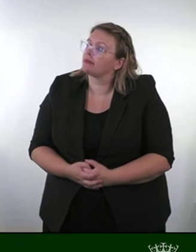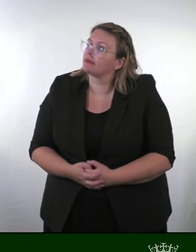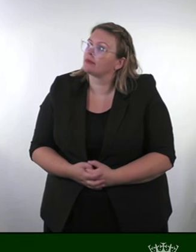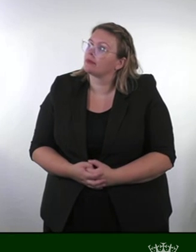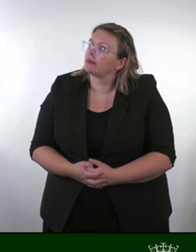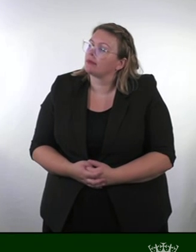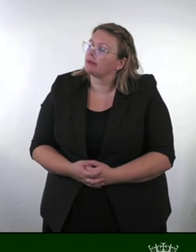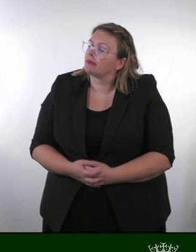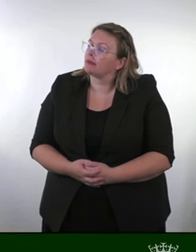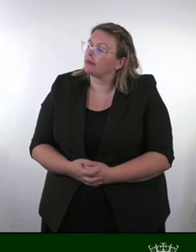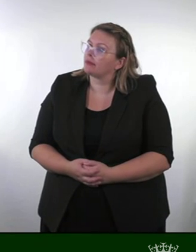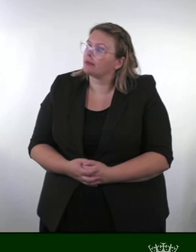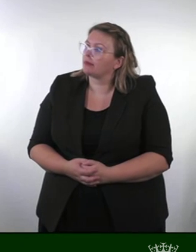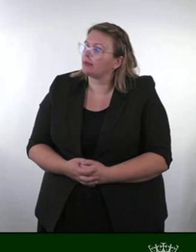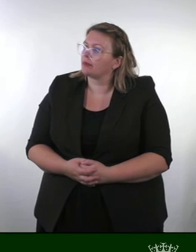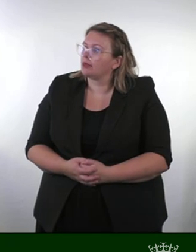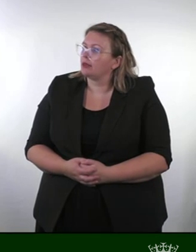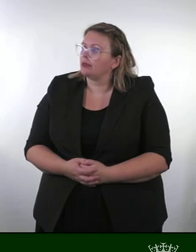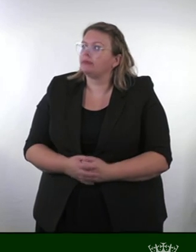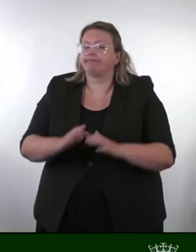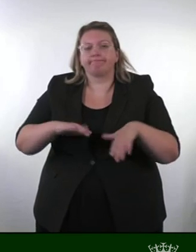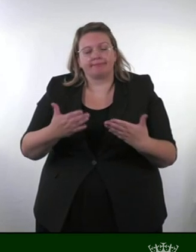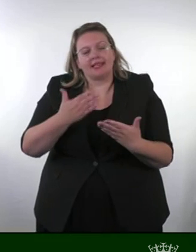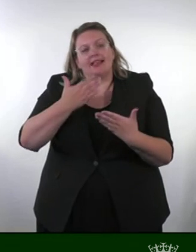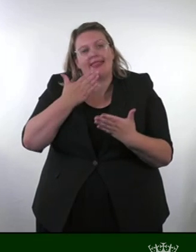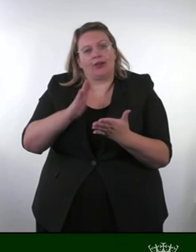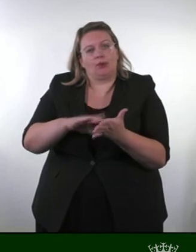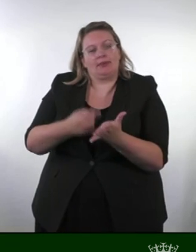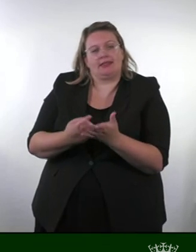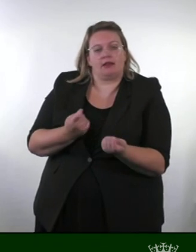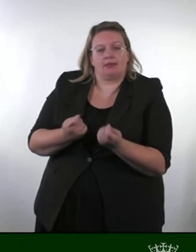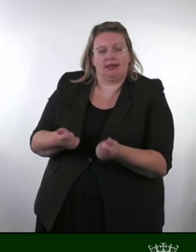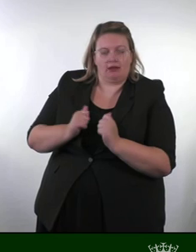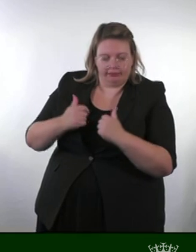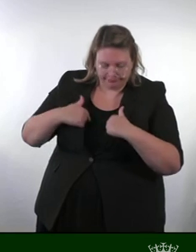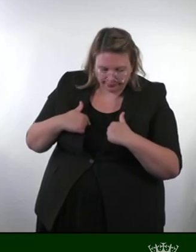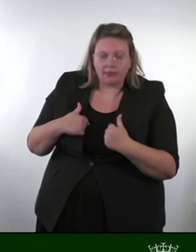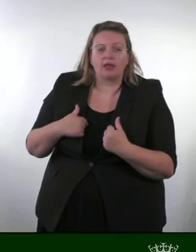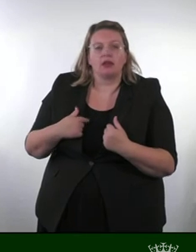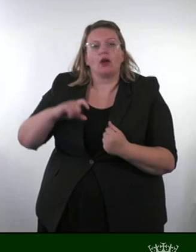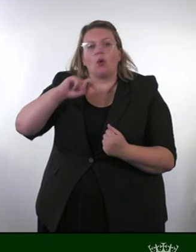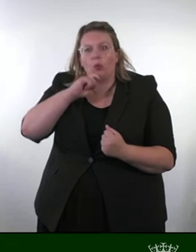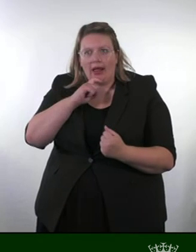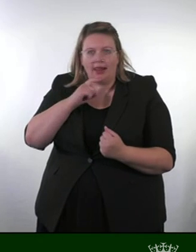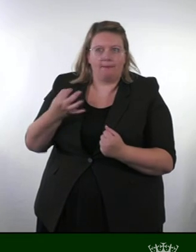King’s Lynn will benefit from the Government’s levelling up agenda with £25 million through the towns fund.